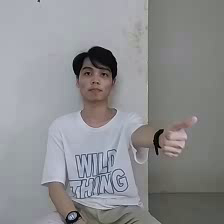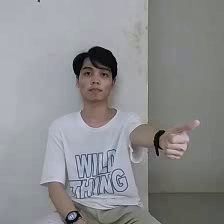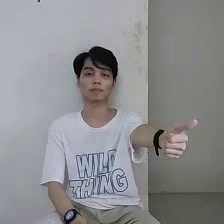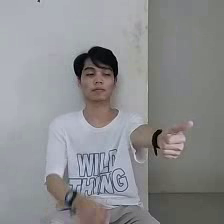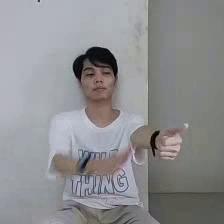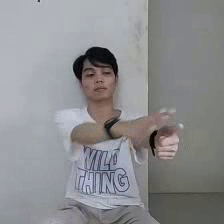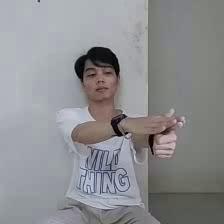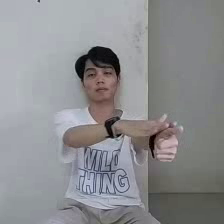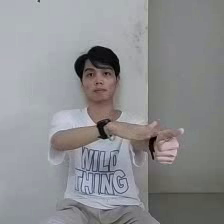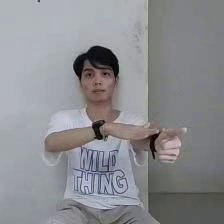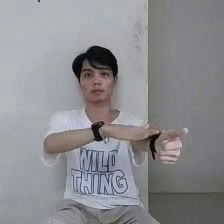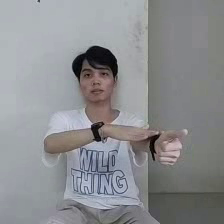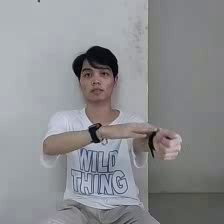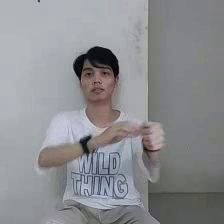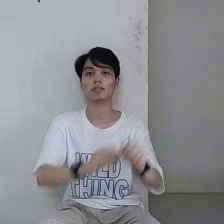An ủi